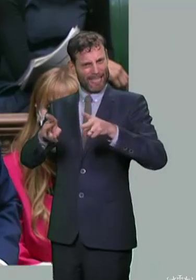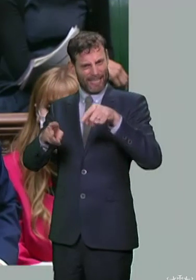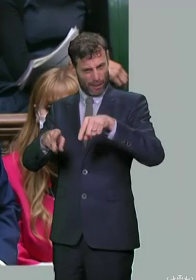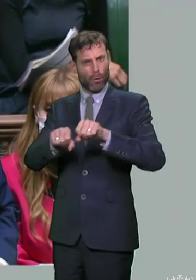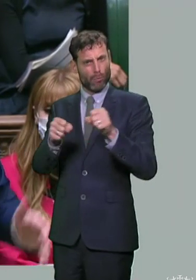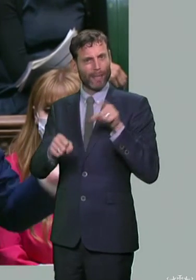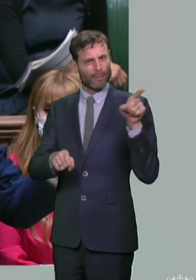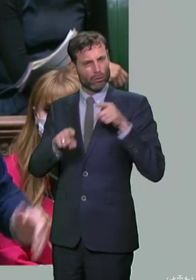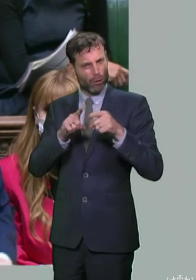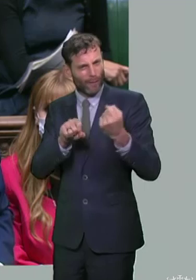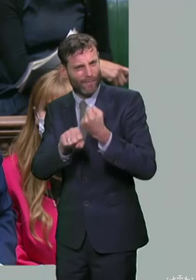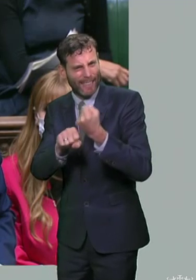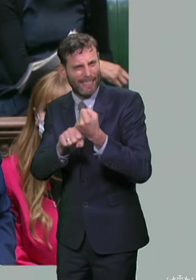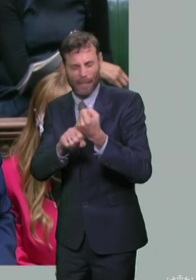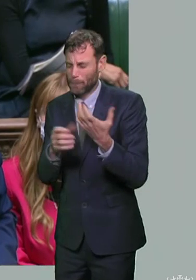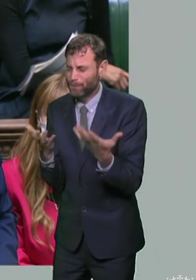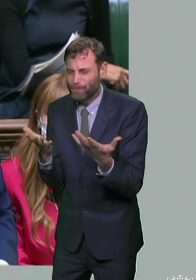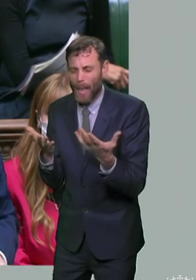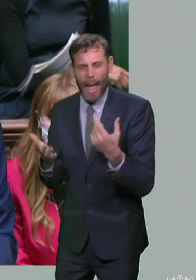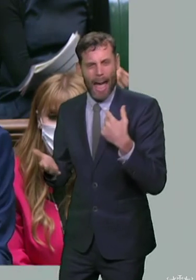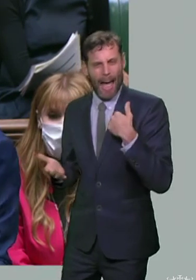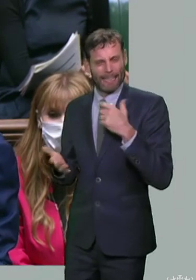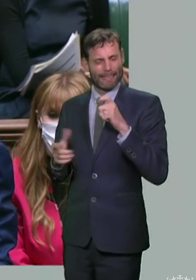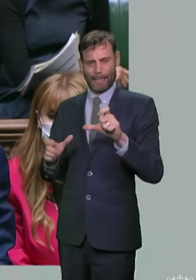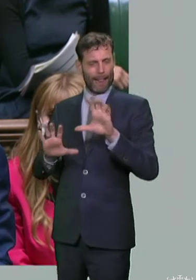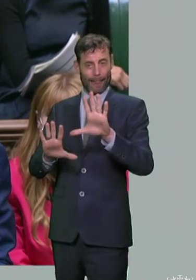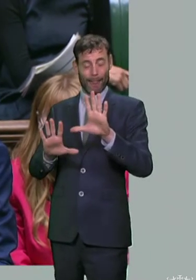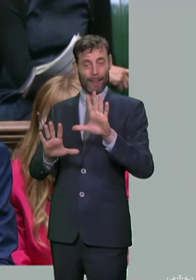It is certainly not a straight answer.